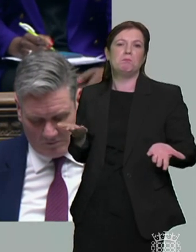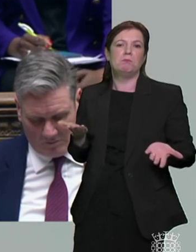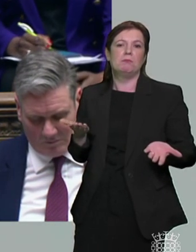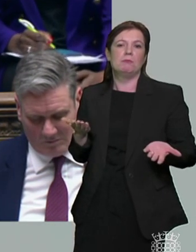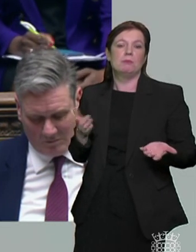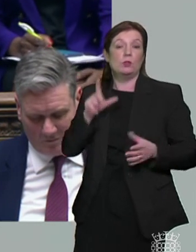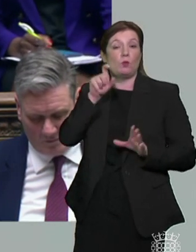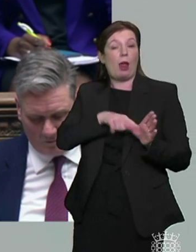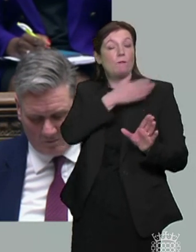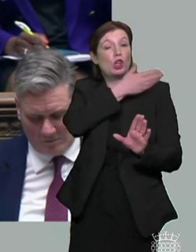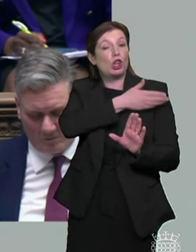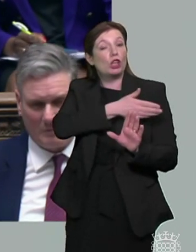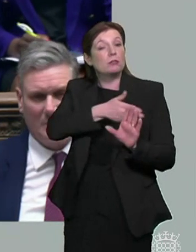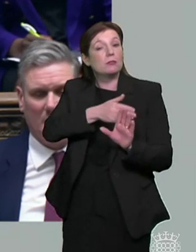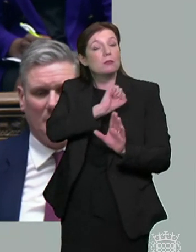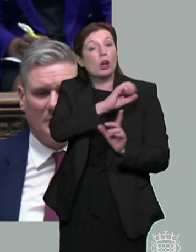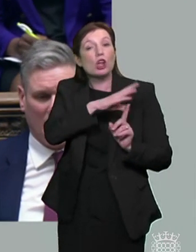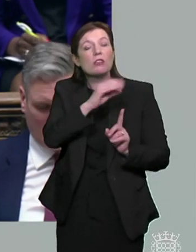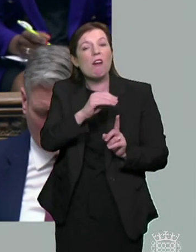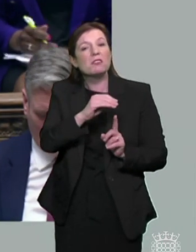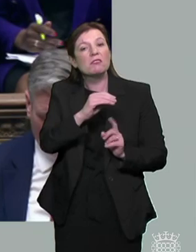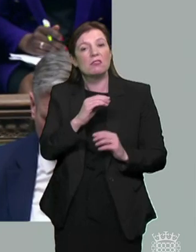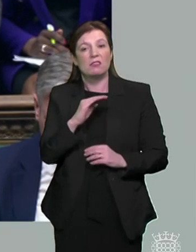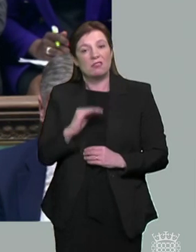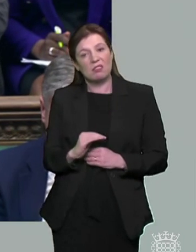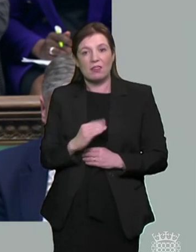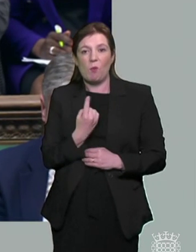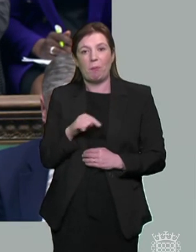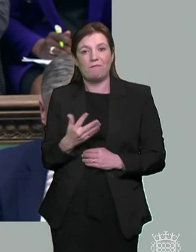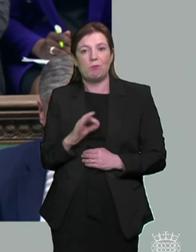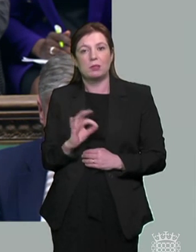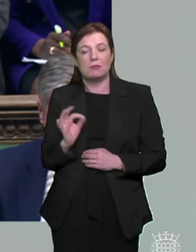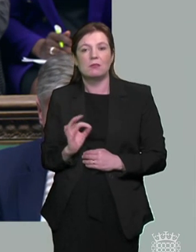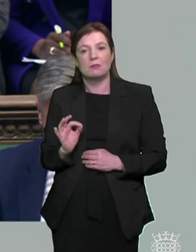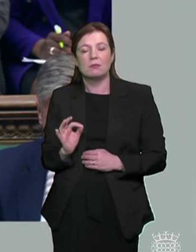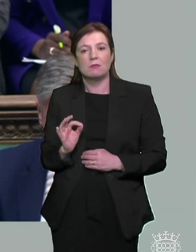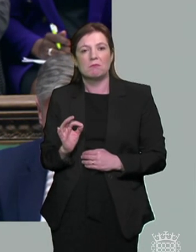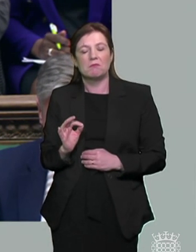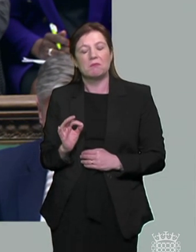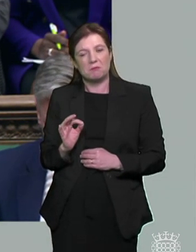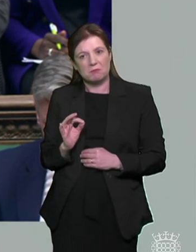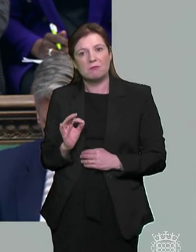In the last 12 years under the Conservatives, it has averaged 1.5%.